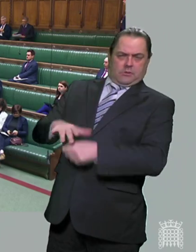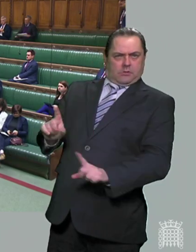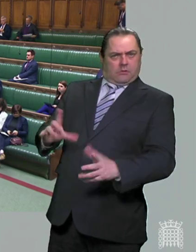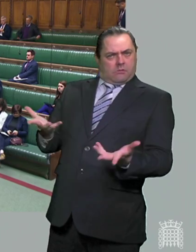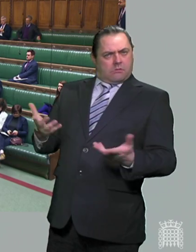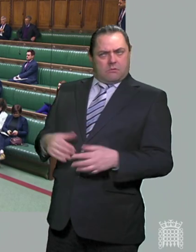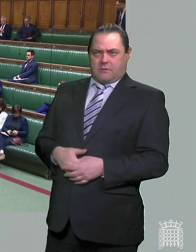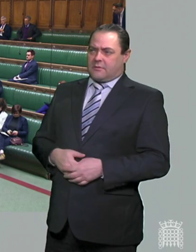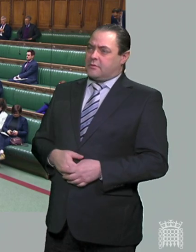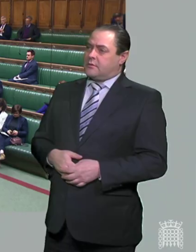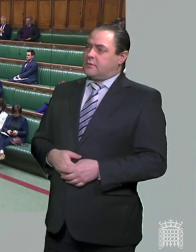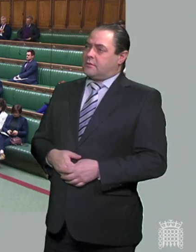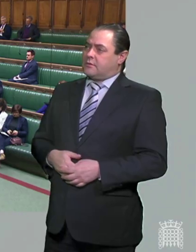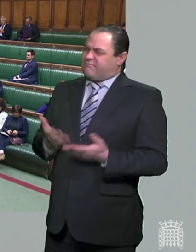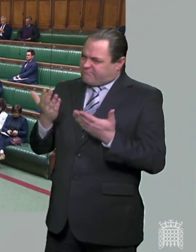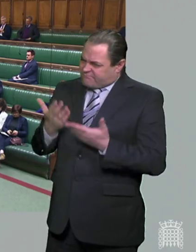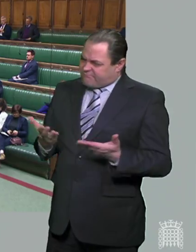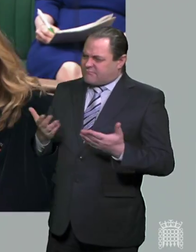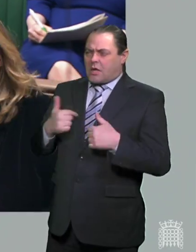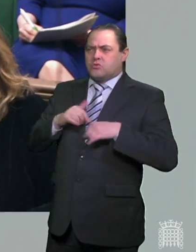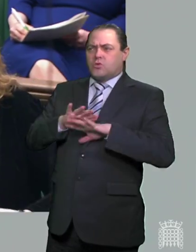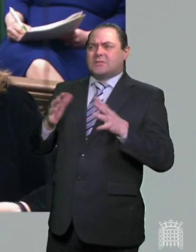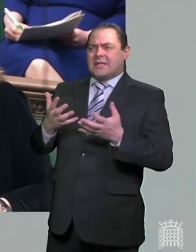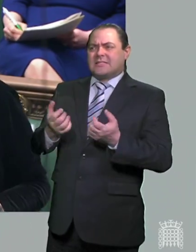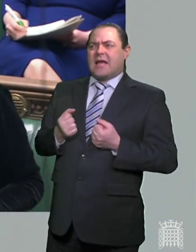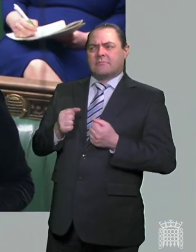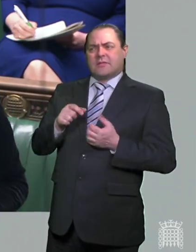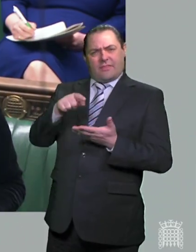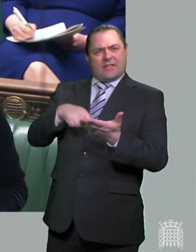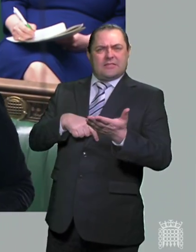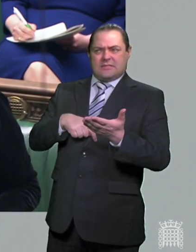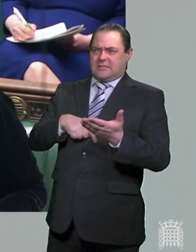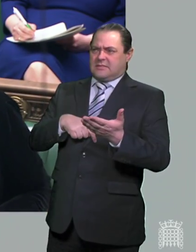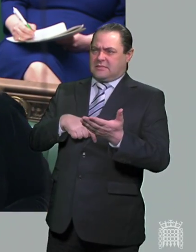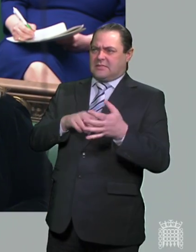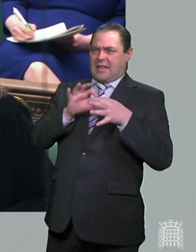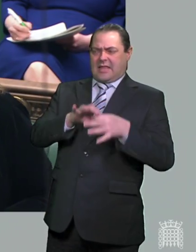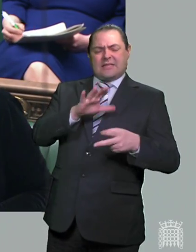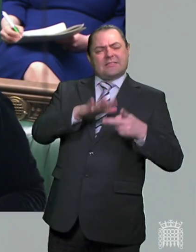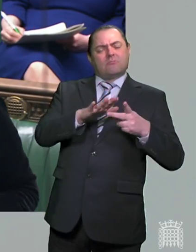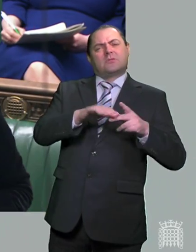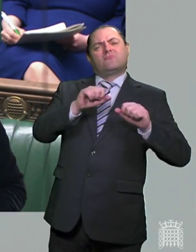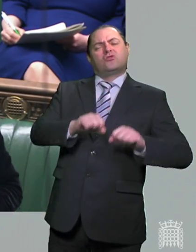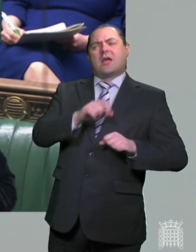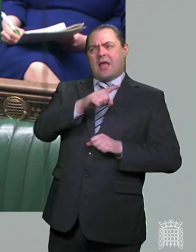With the greatest respect, I do not accept the way that the narrative has been framed about the deputy chairman of the Conservative party.